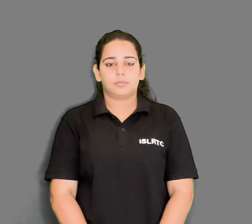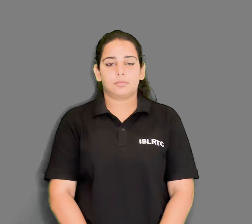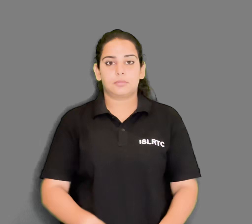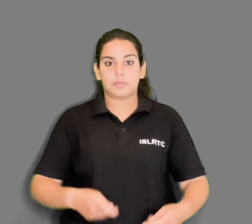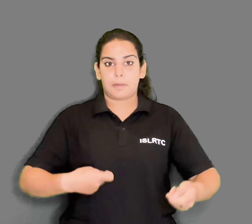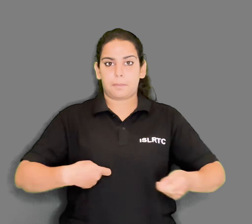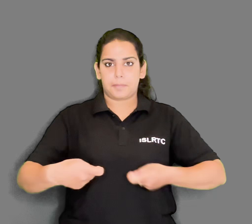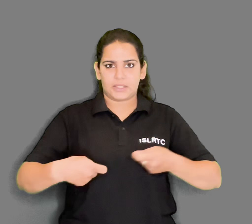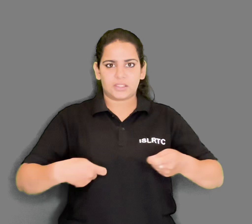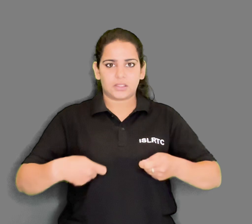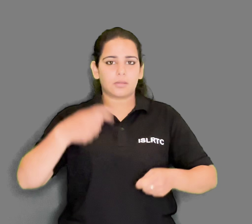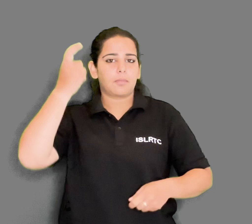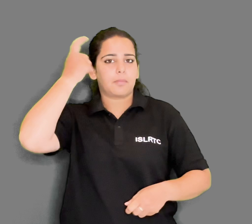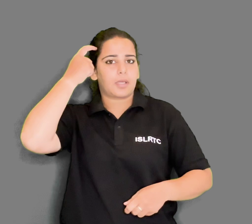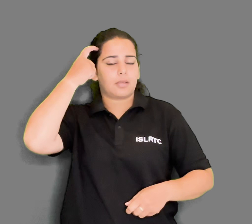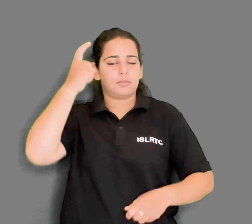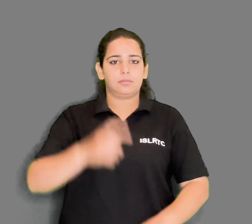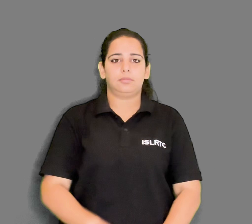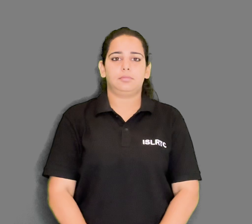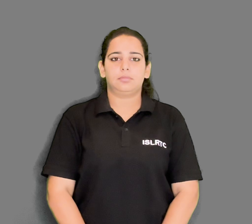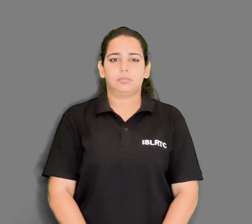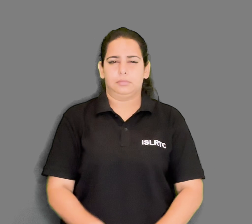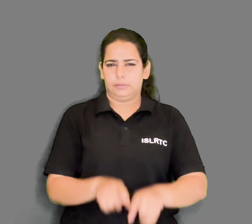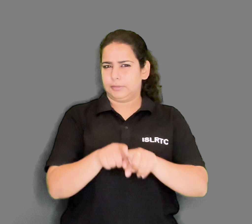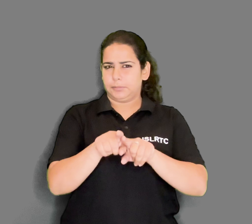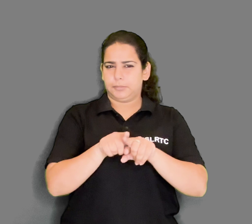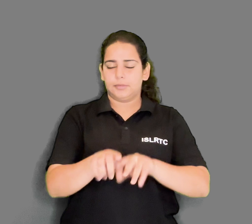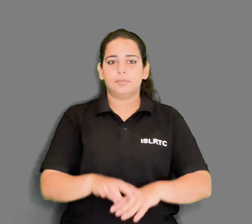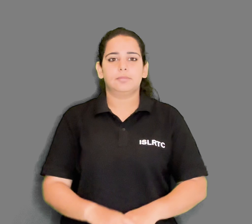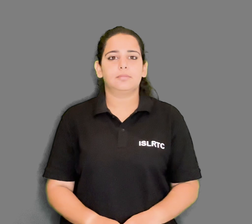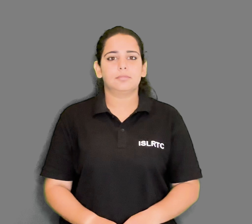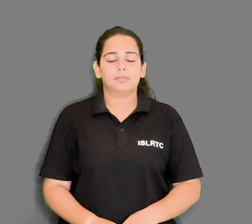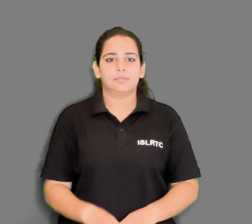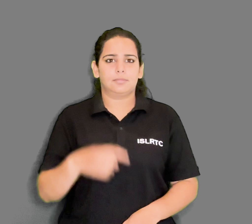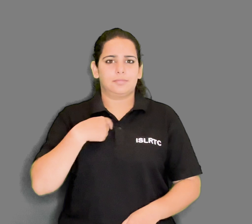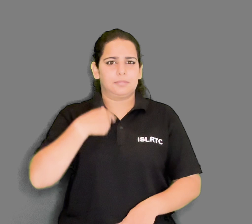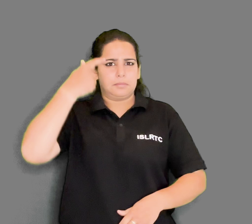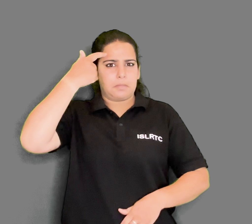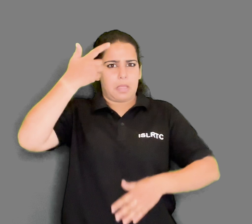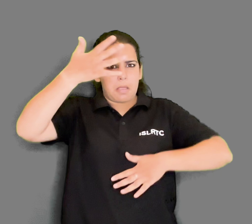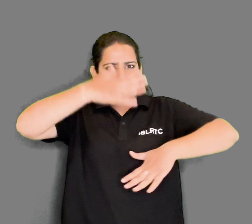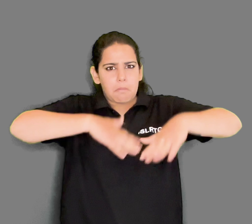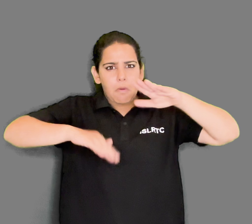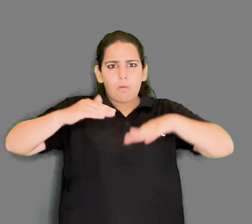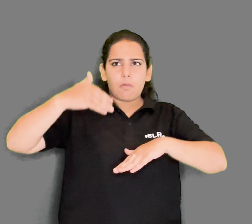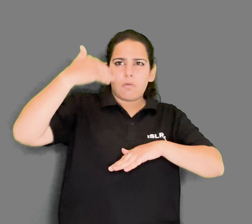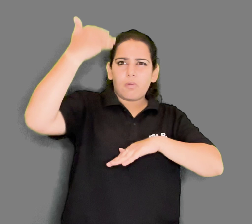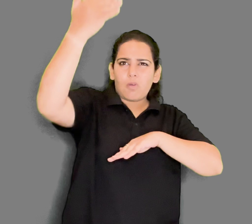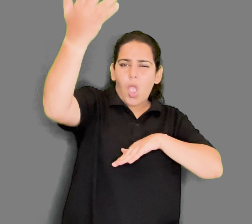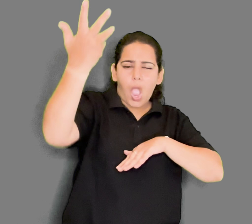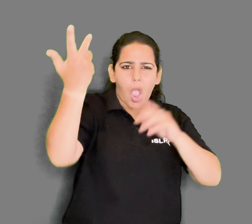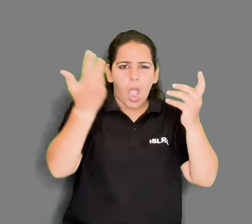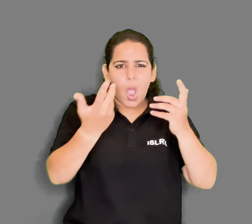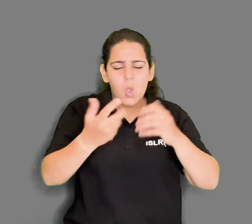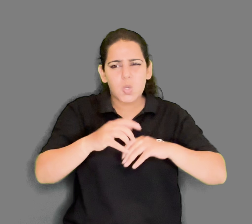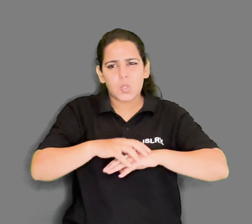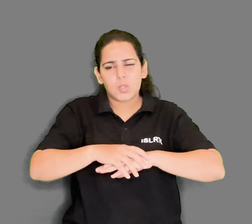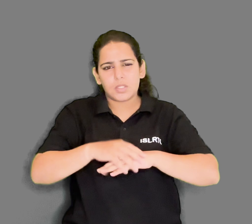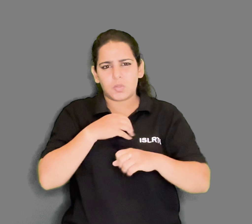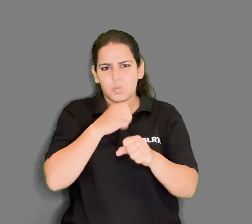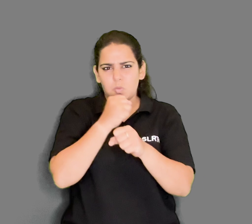Business minded A person with good knowledge of profession